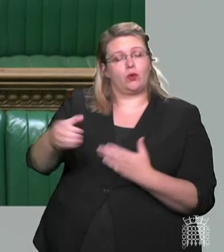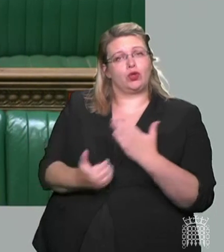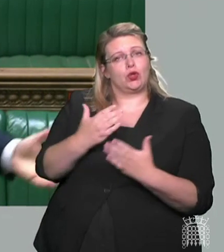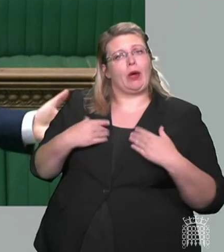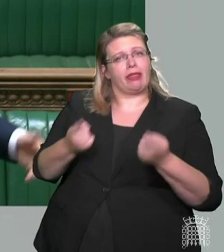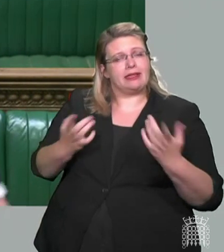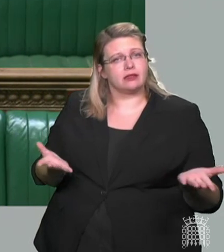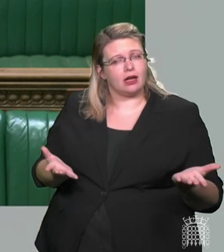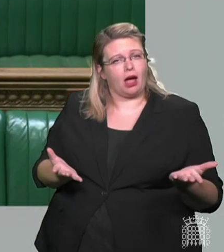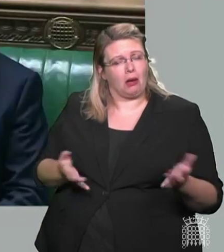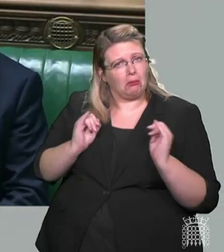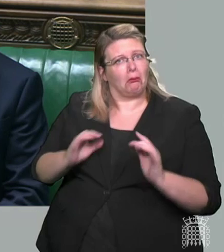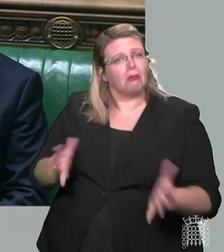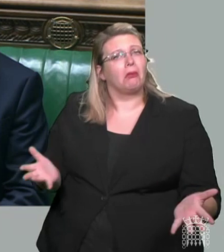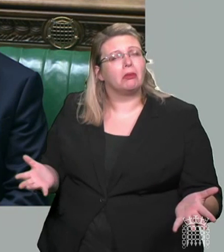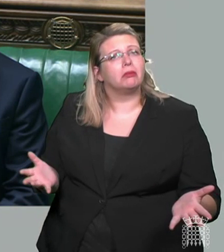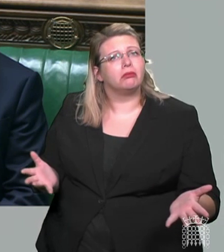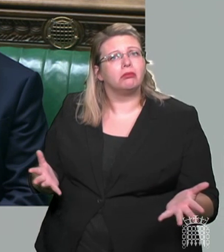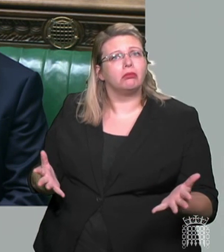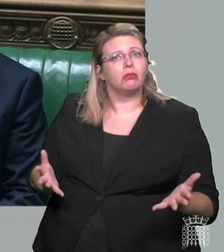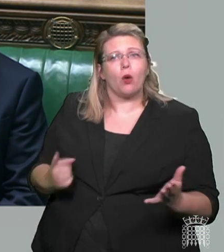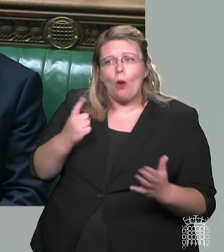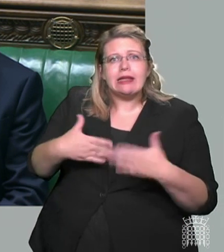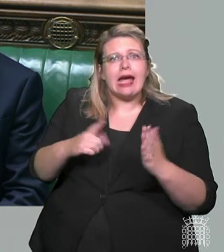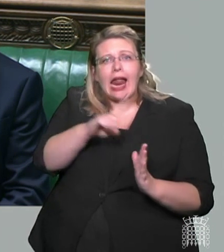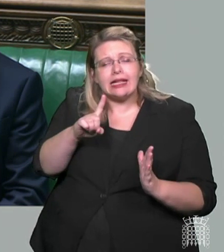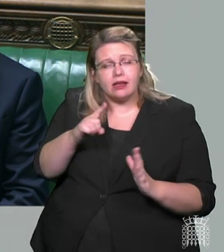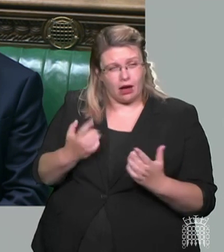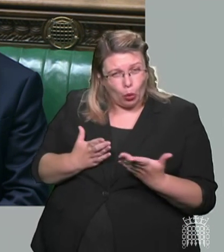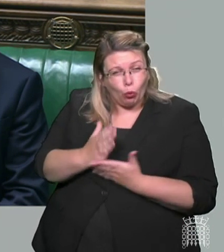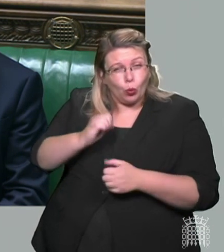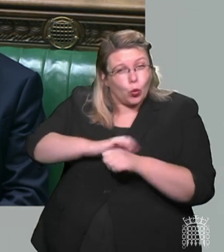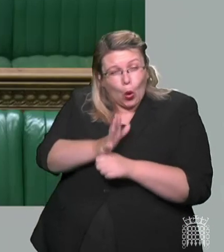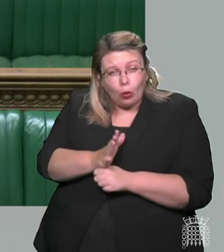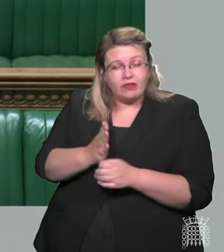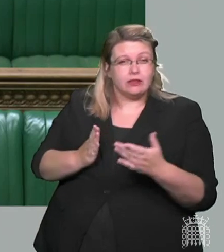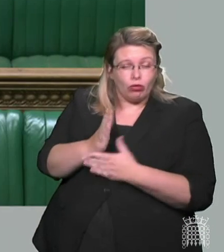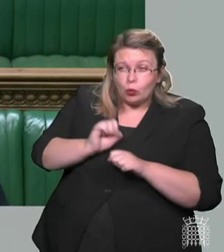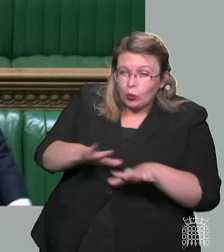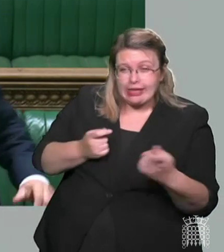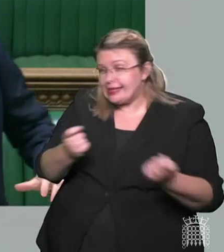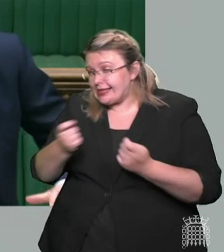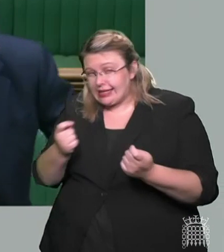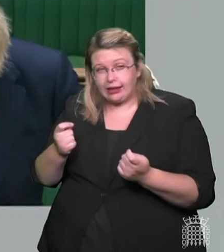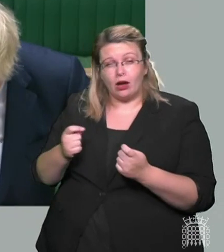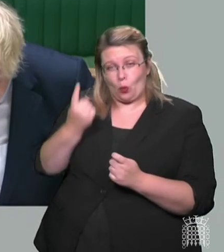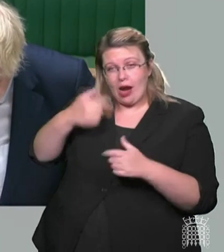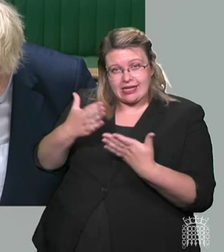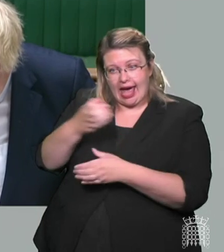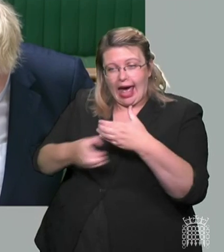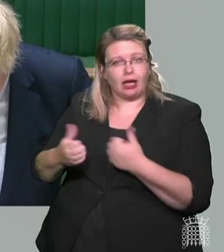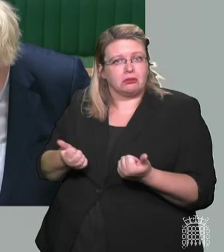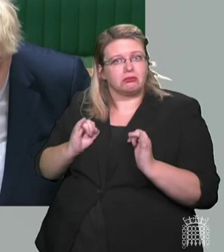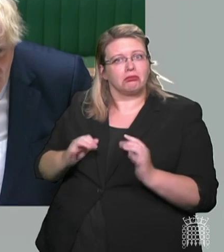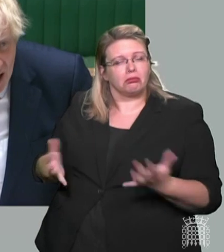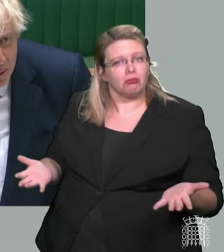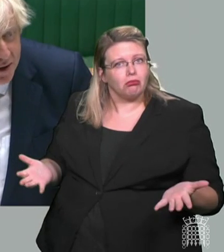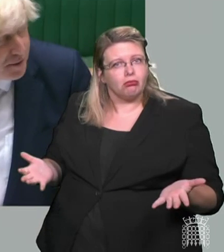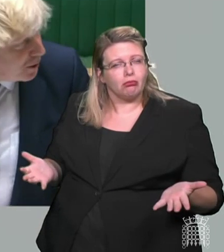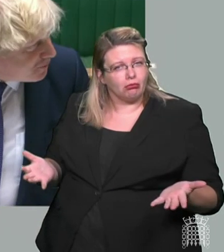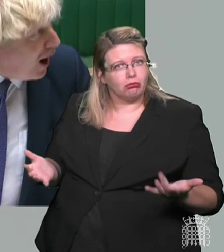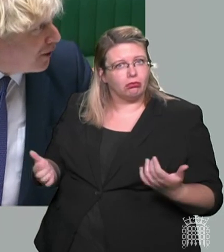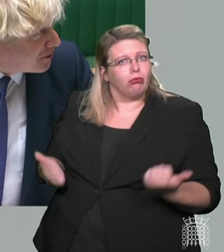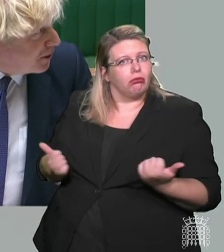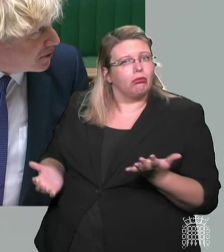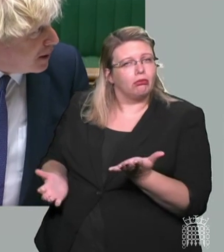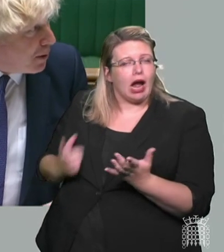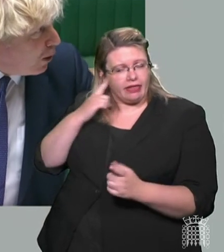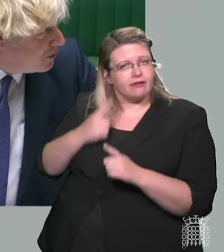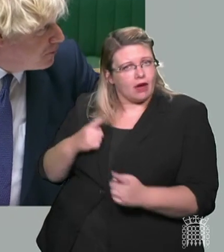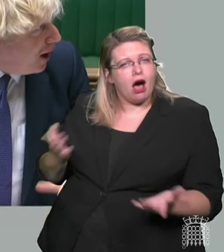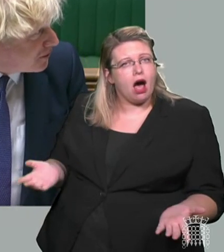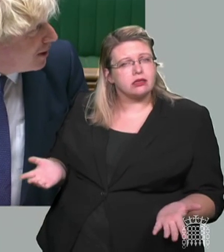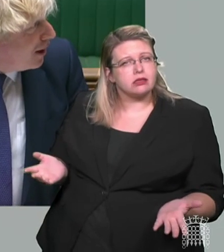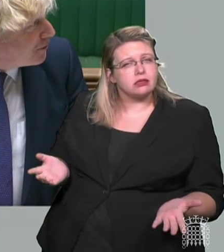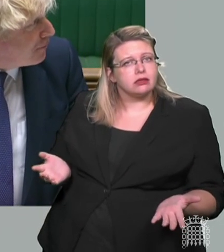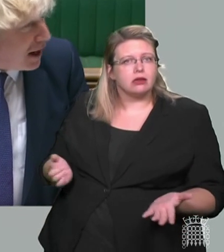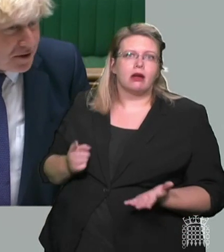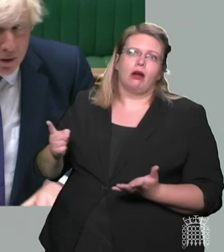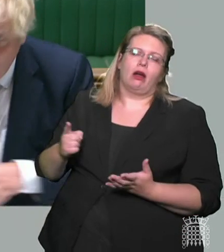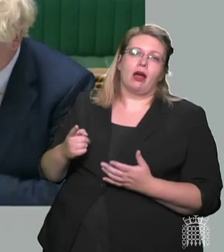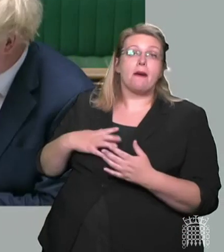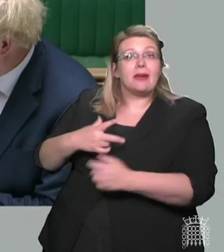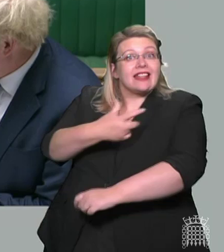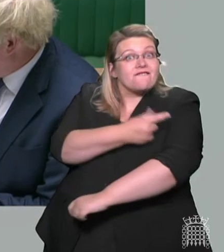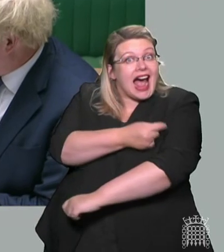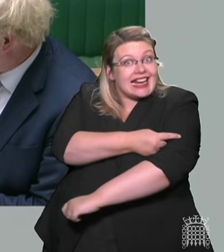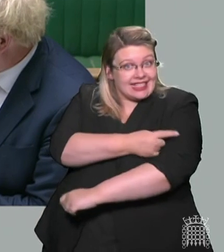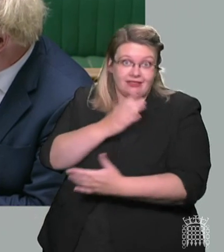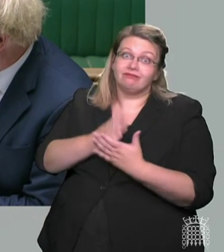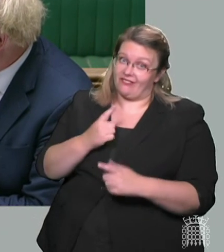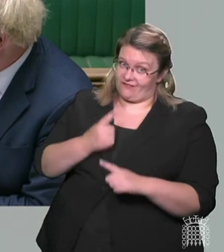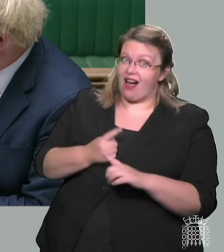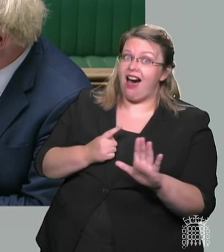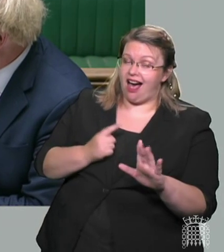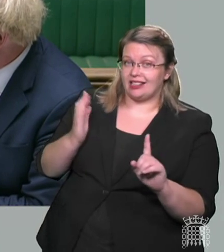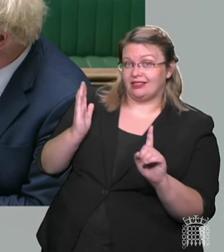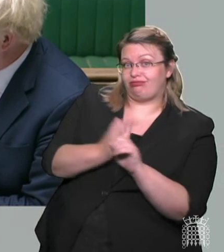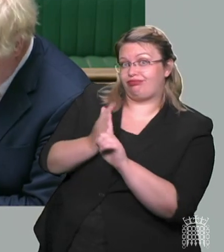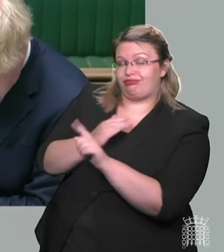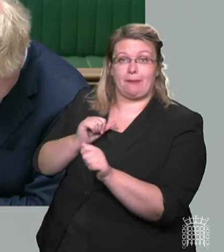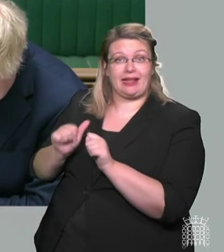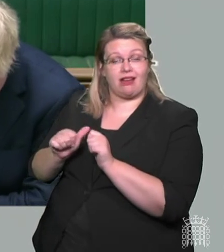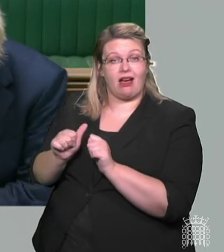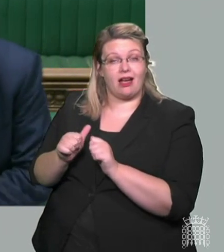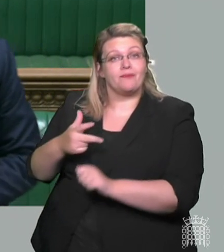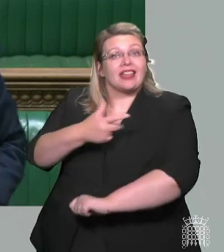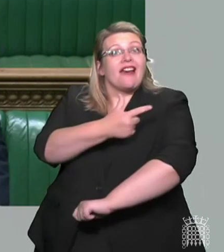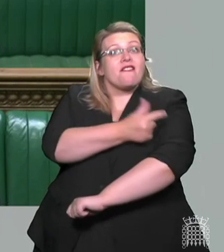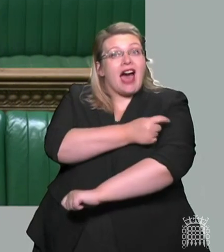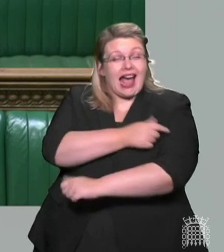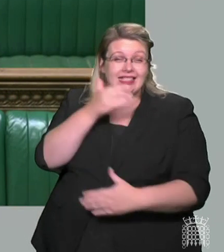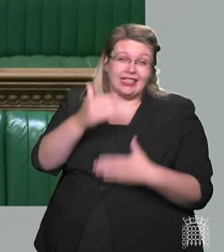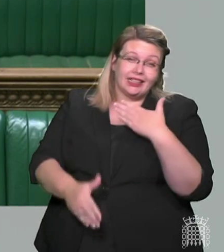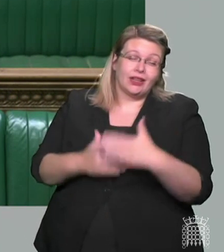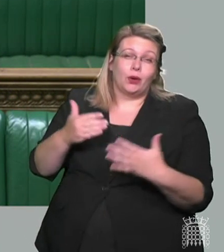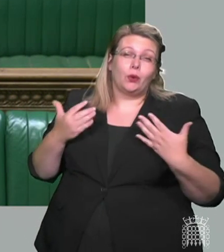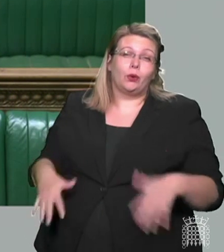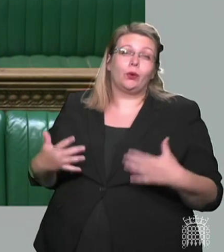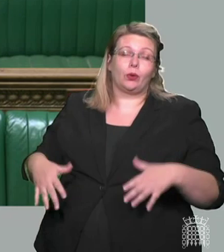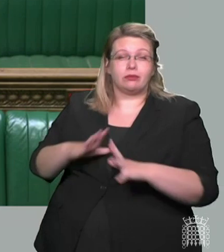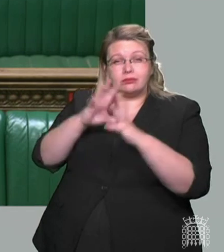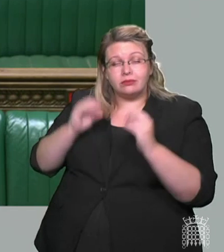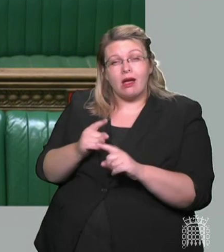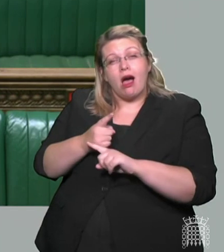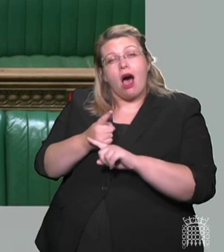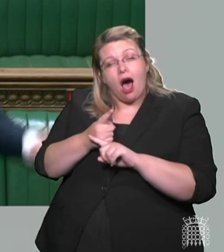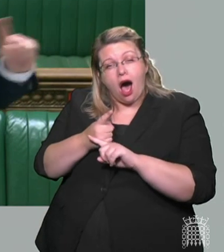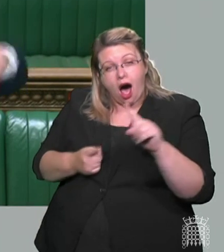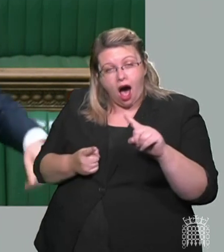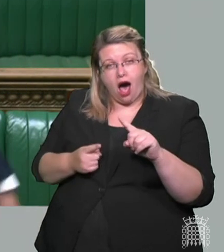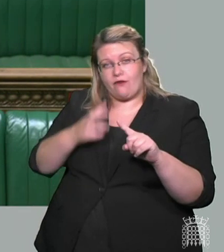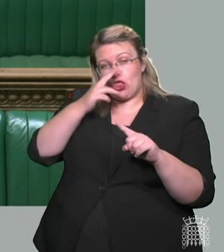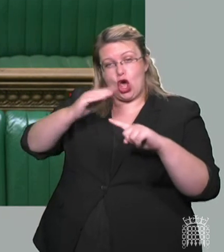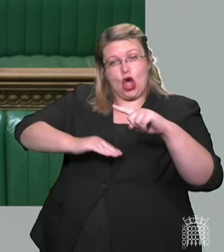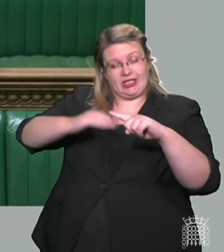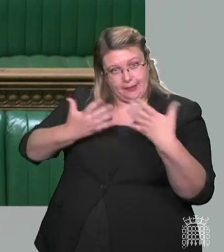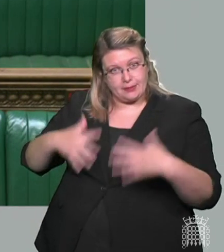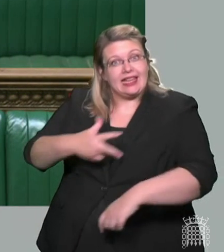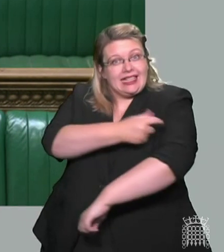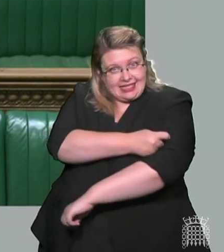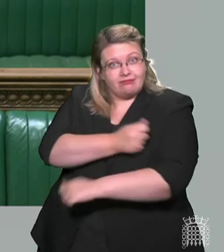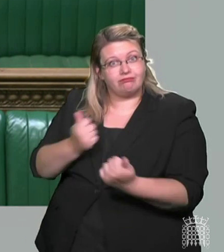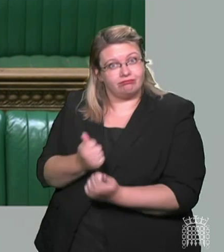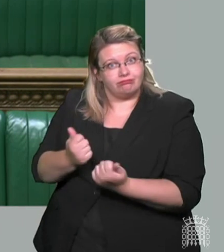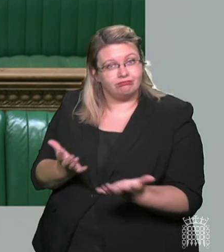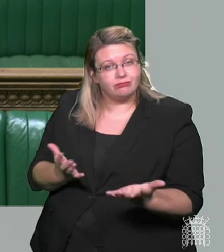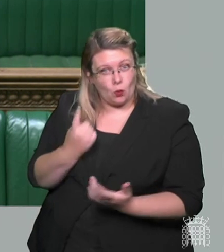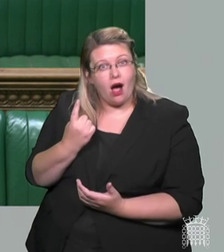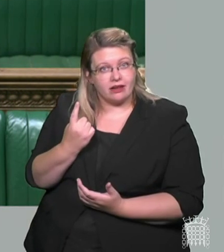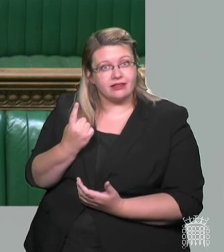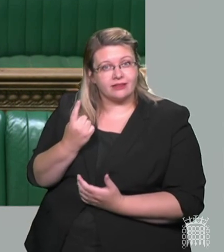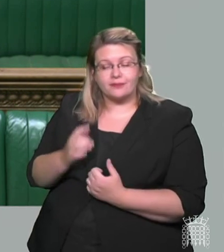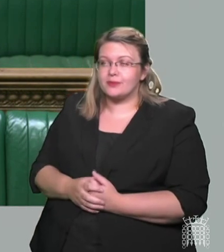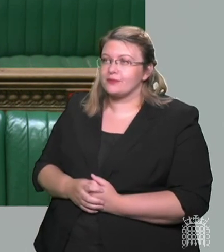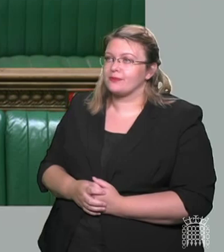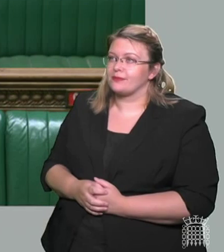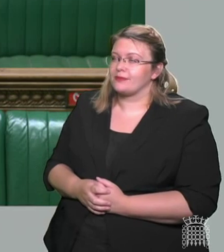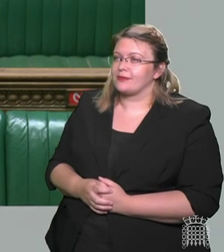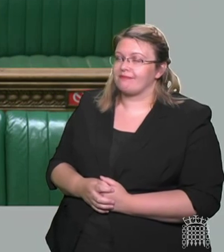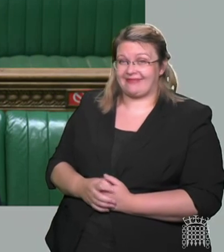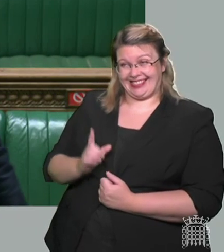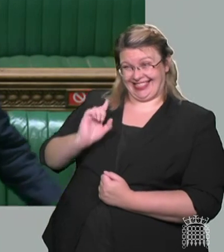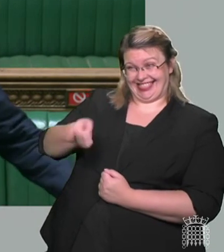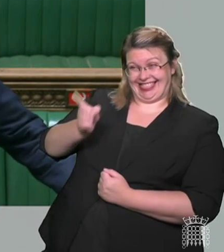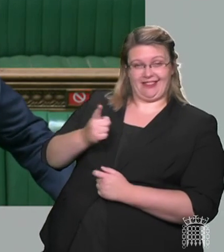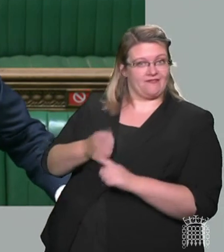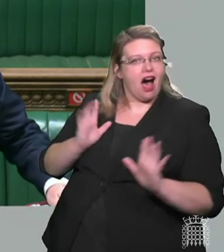Given that we have a pandemic, to move from one Health Secretary to the next with that speed was fast, but it was not as fast as the vaccine roll-out, which is now going so fast that, in this week, half of under-30s have now had their first jab.